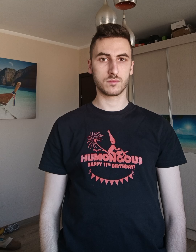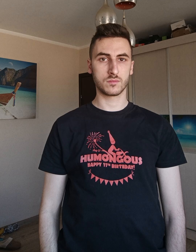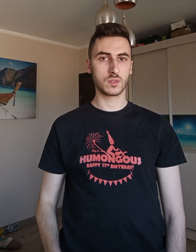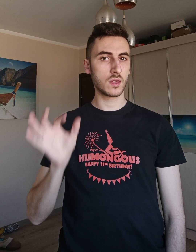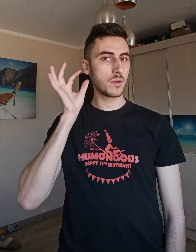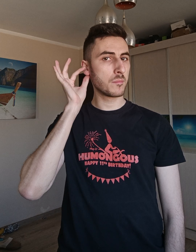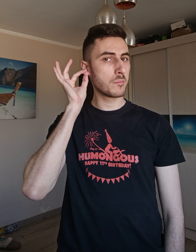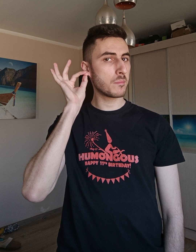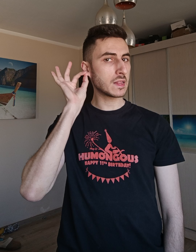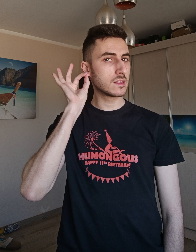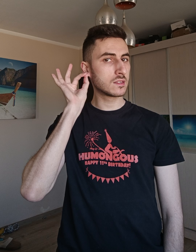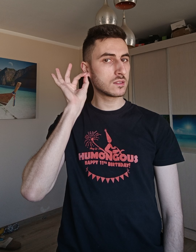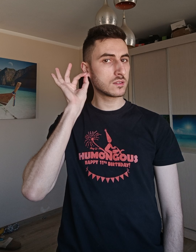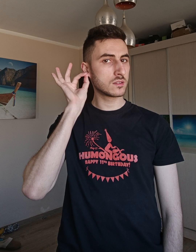בת